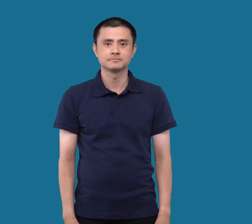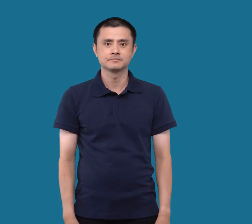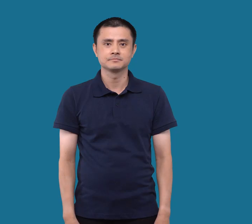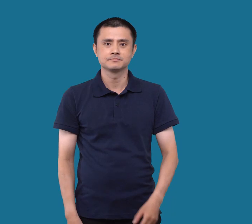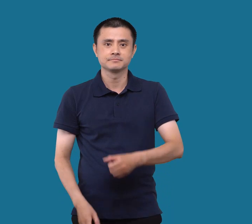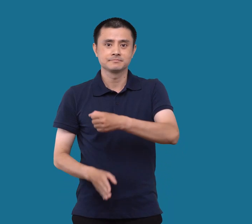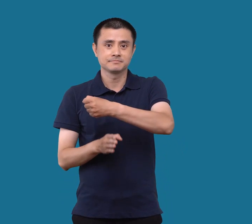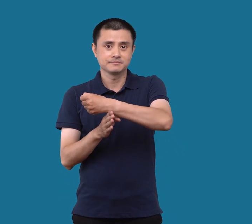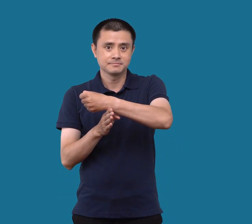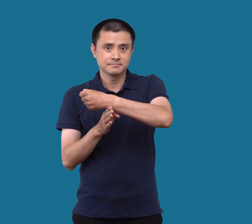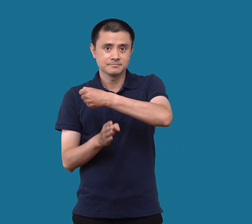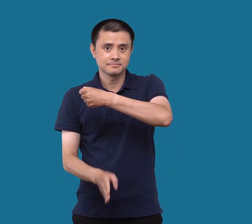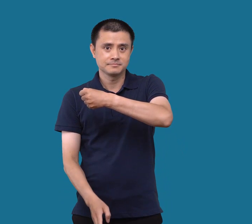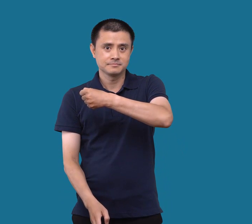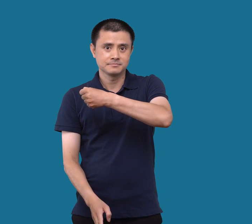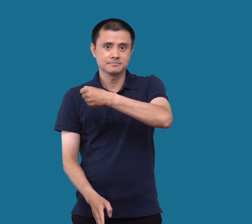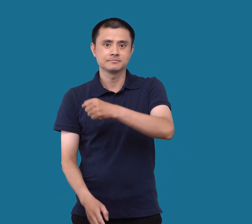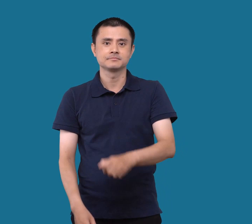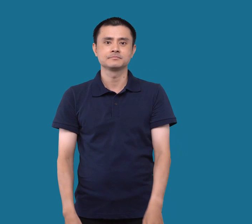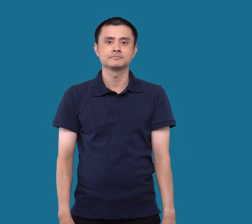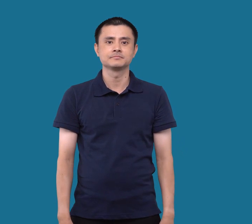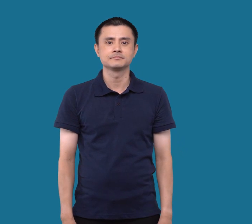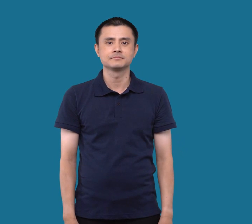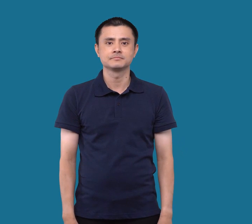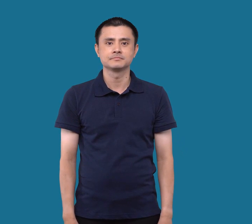áo cánh